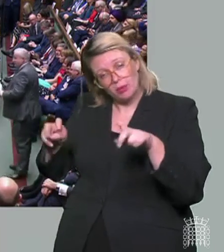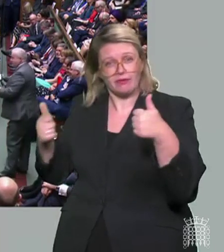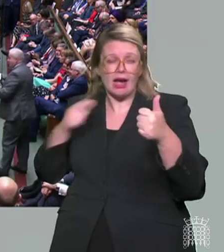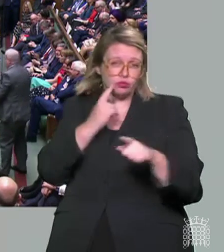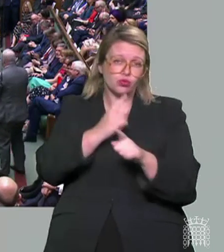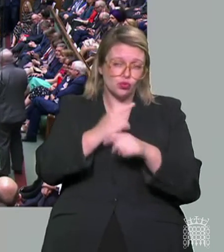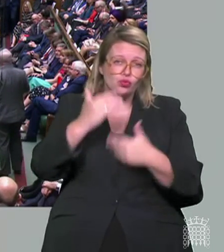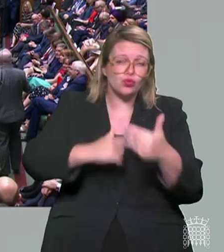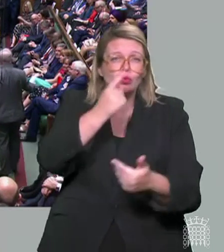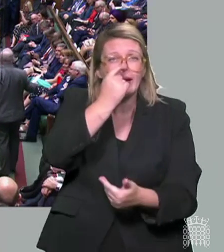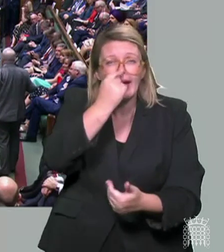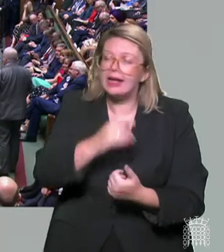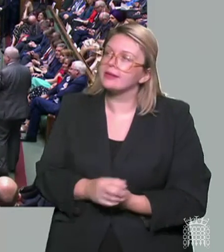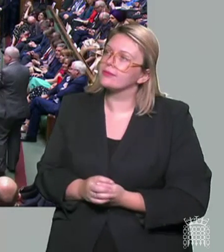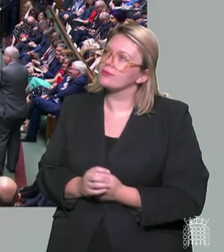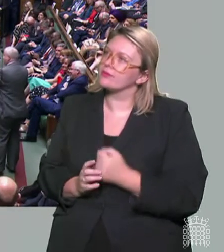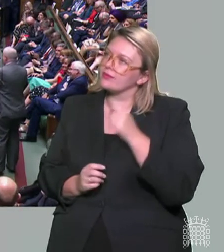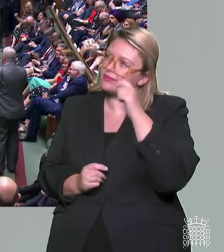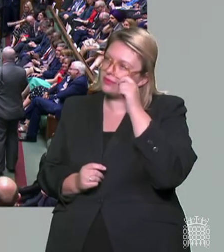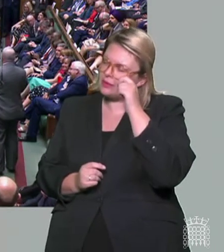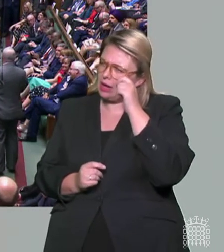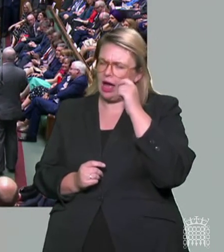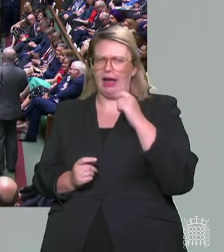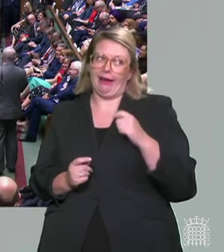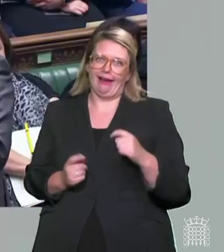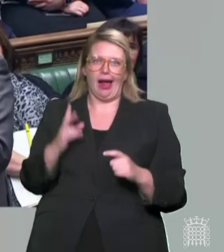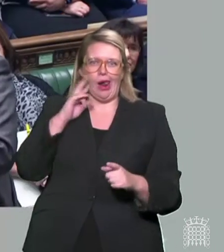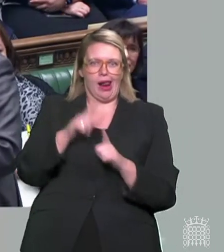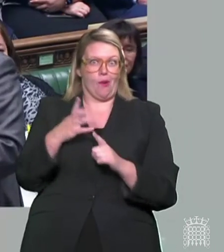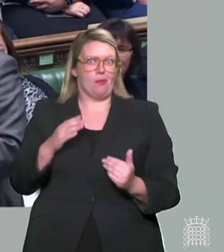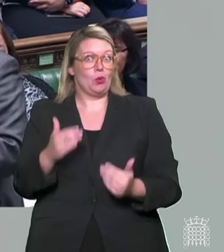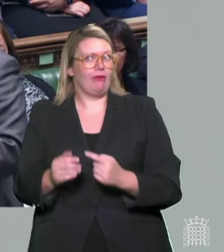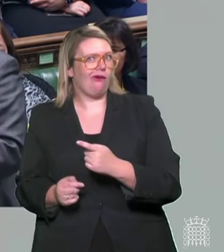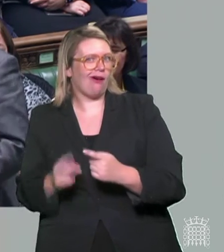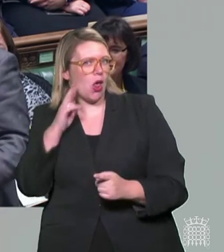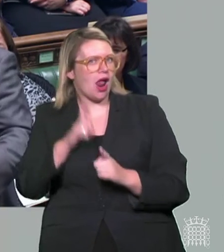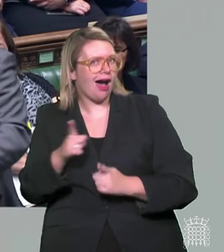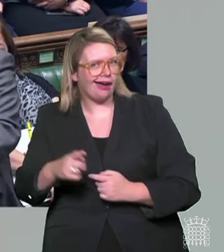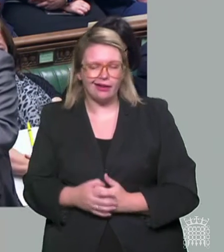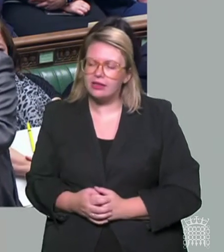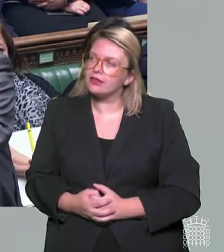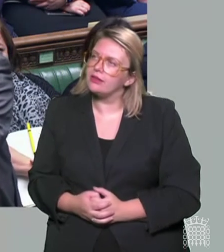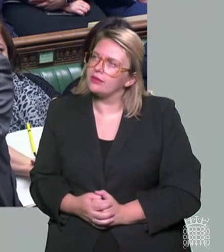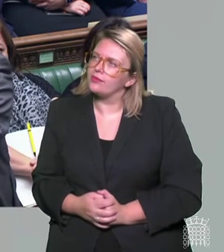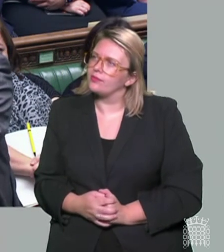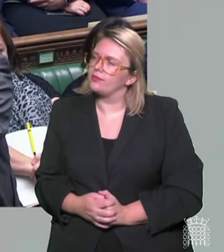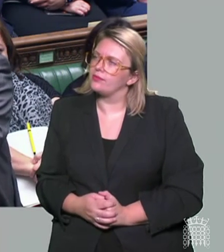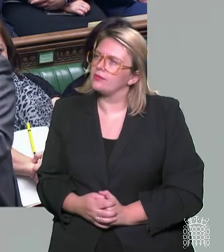My goodness! Nothing to see, we should all move on—if we live in the world of the Prime Minister.